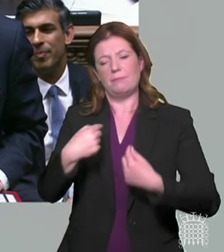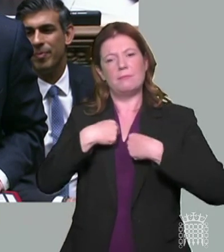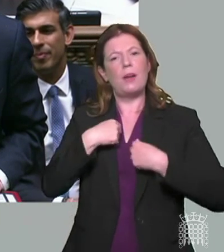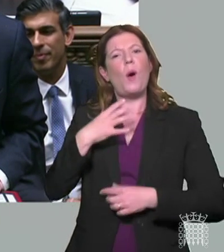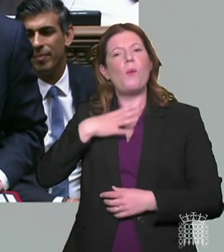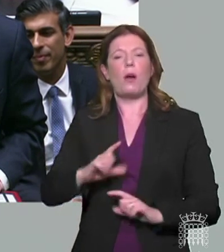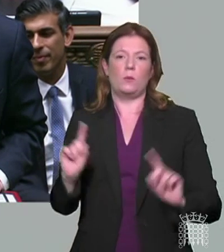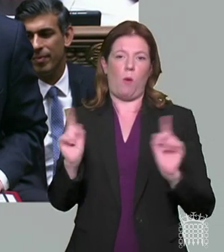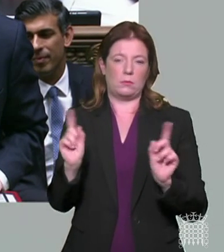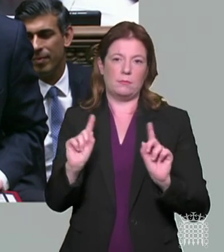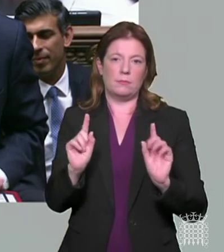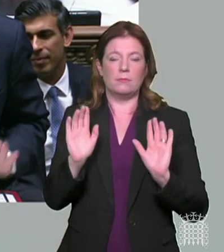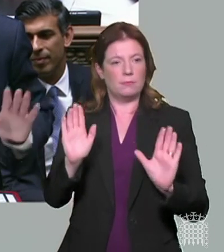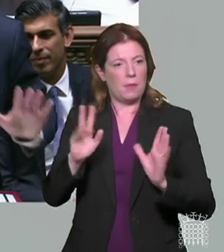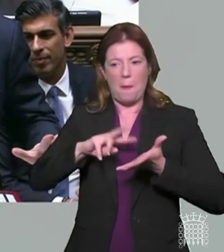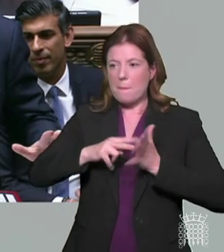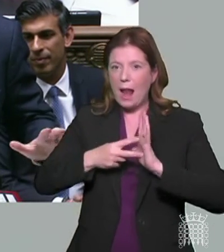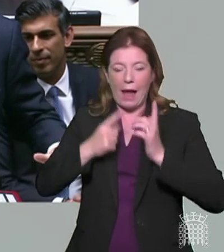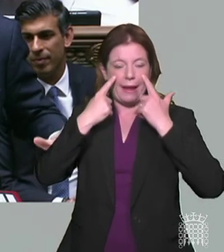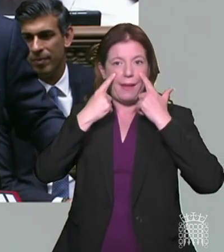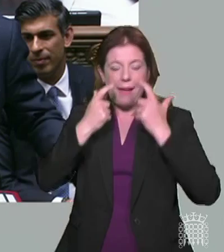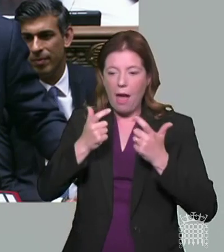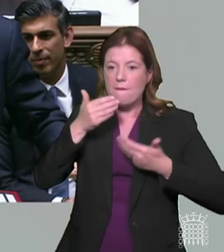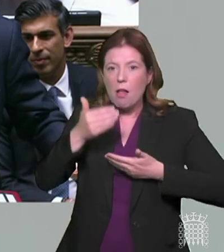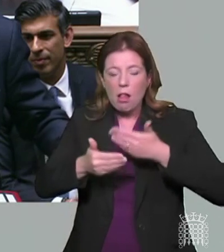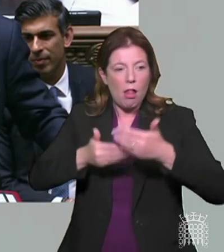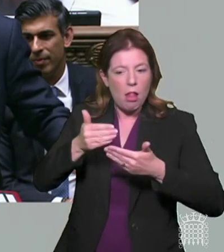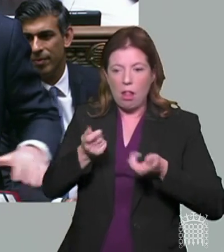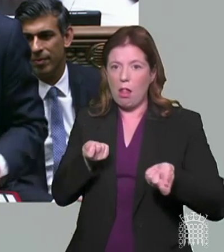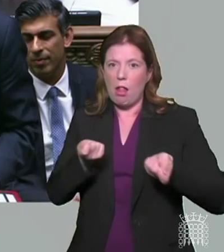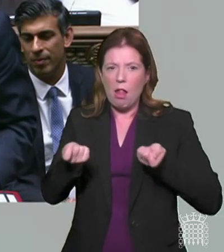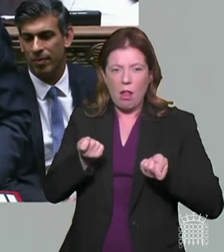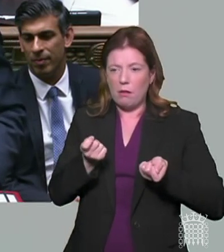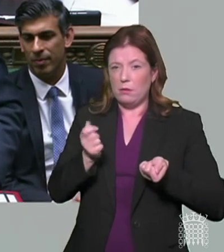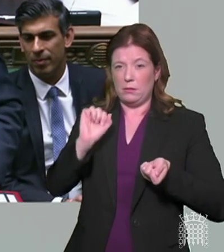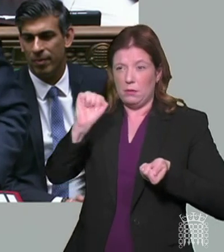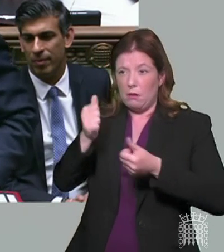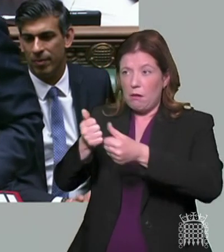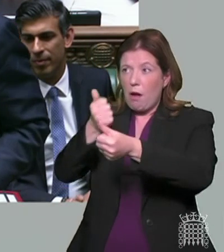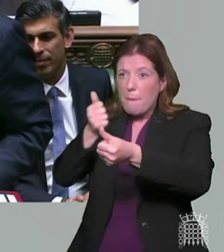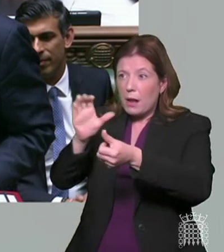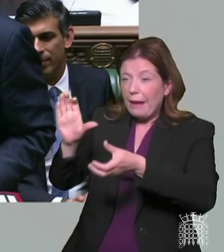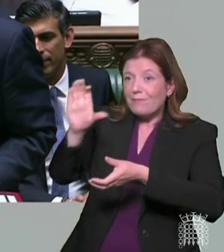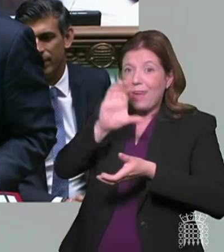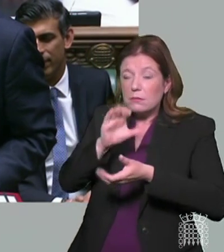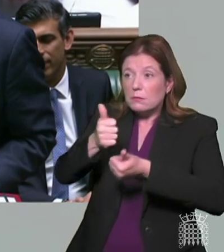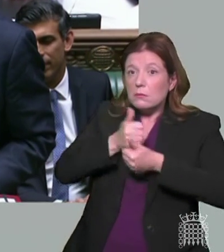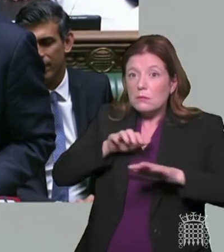What we want to do is take a sensible approach, governed by the impact on investment and jobs.